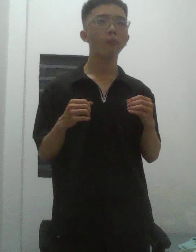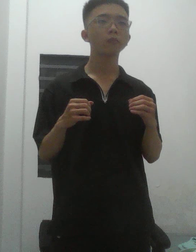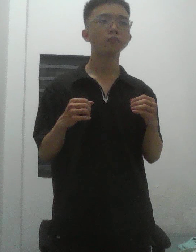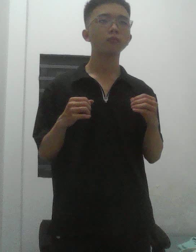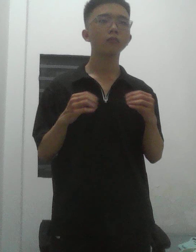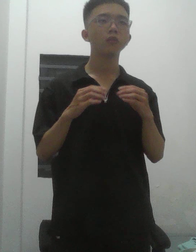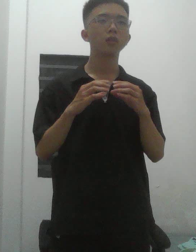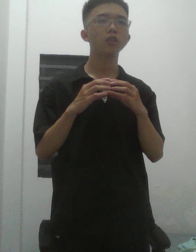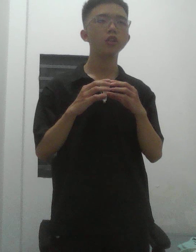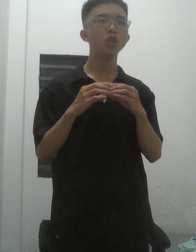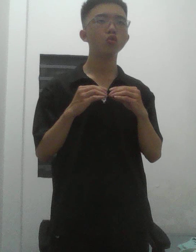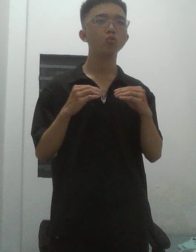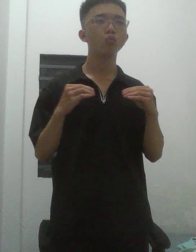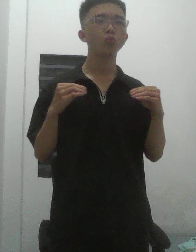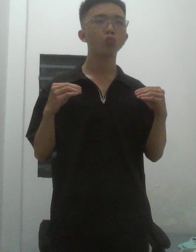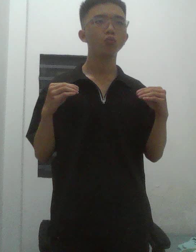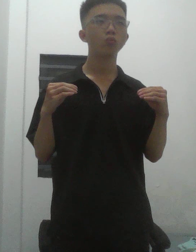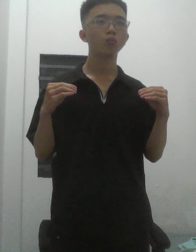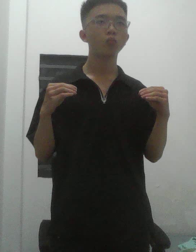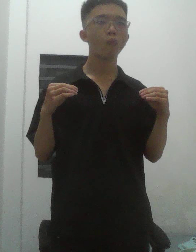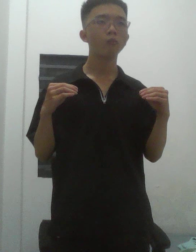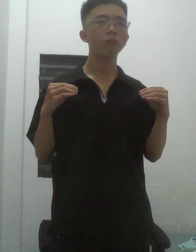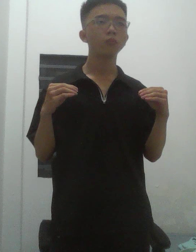nhieu